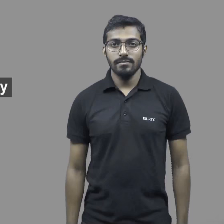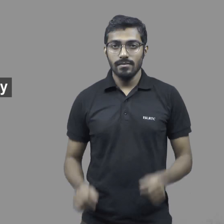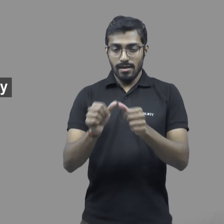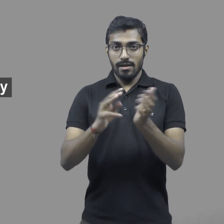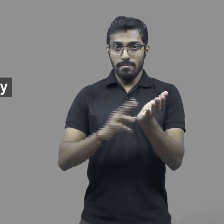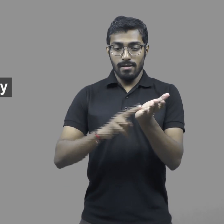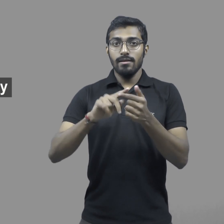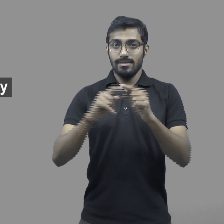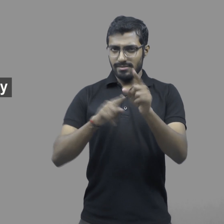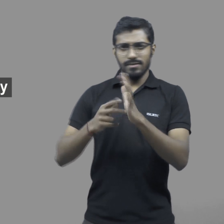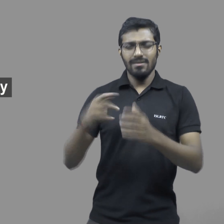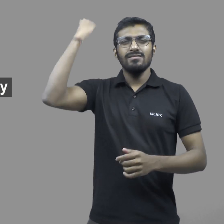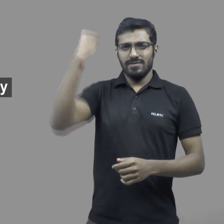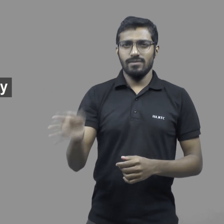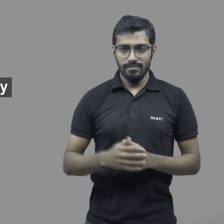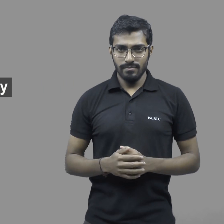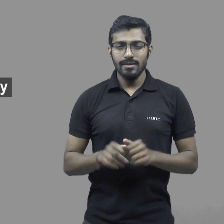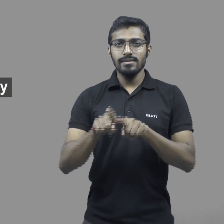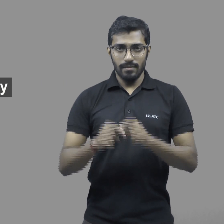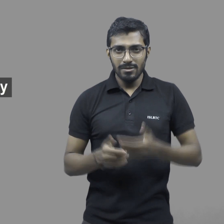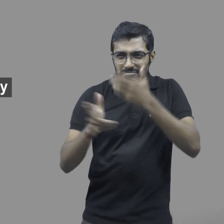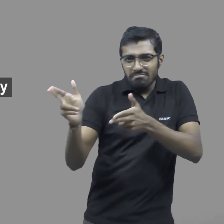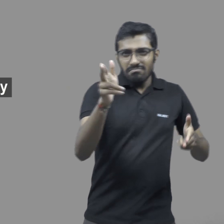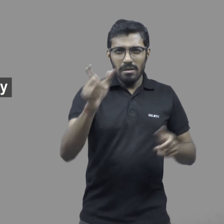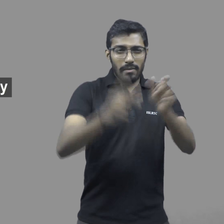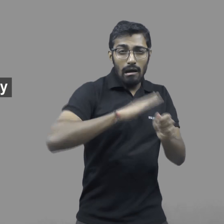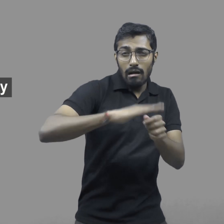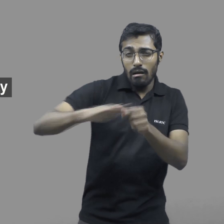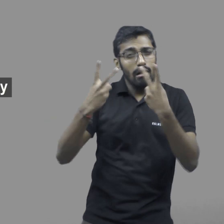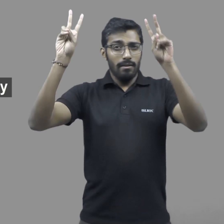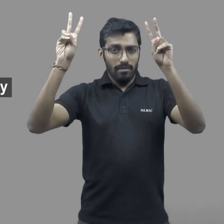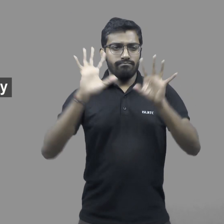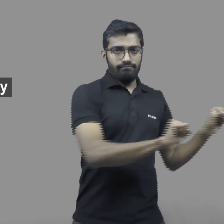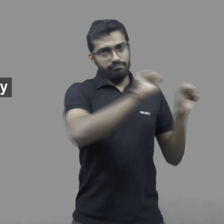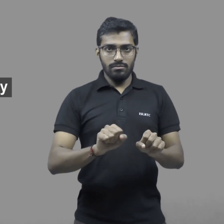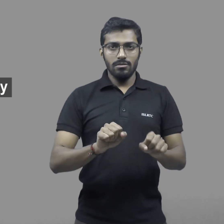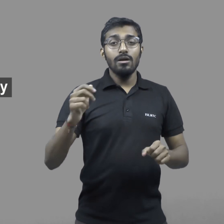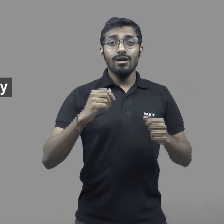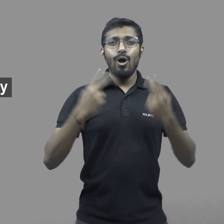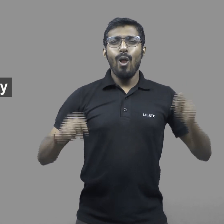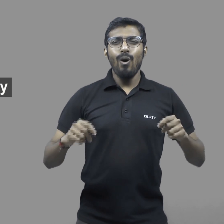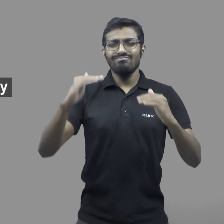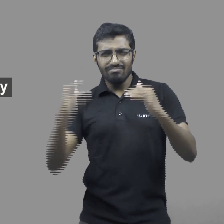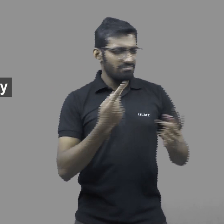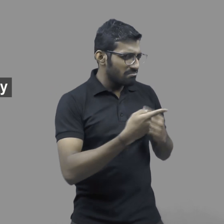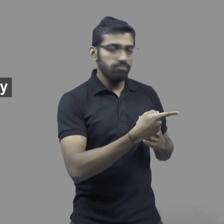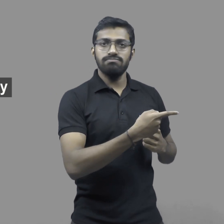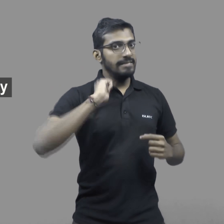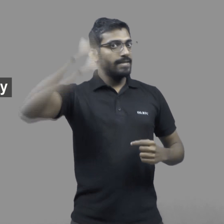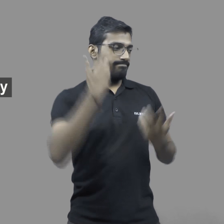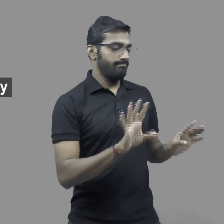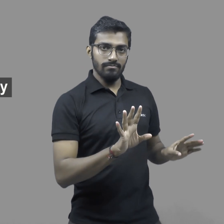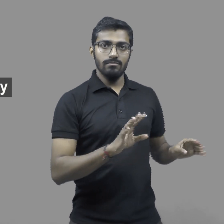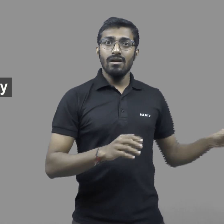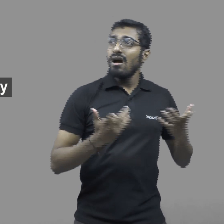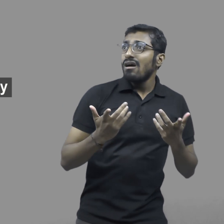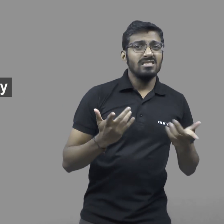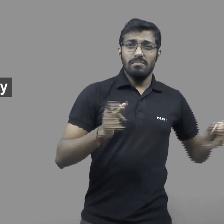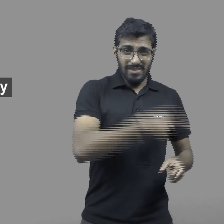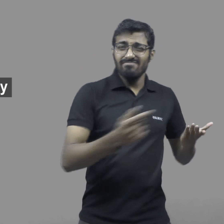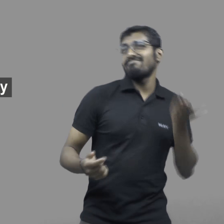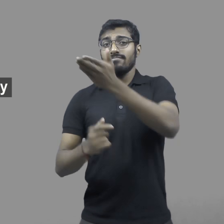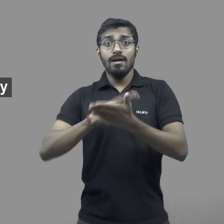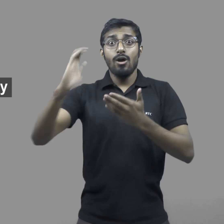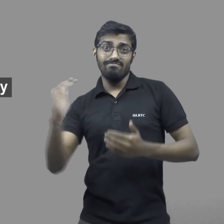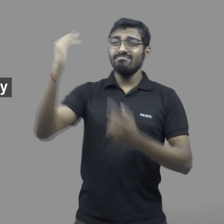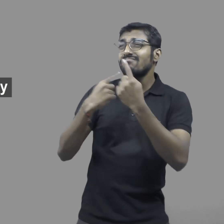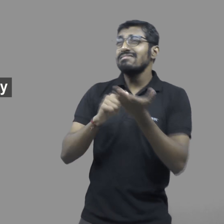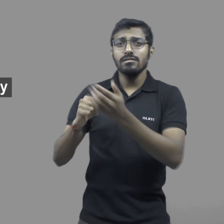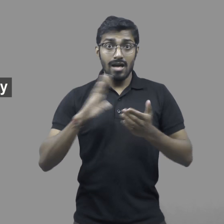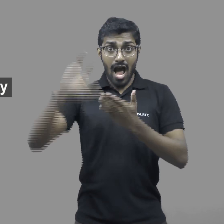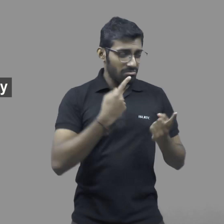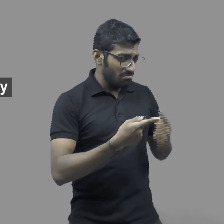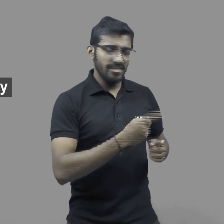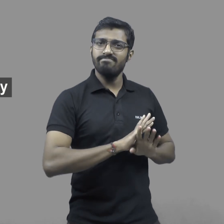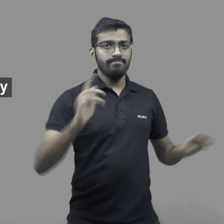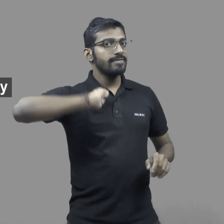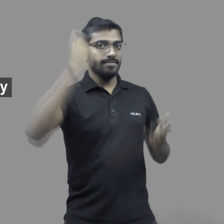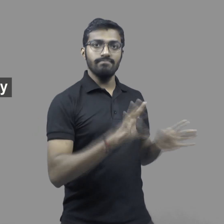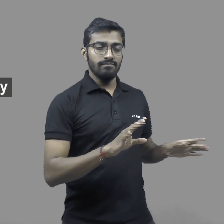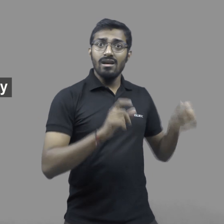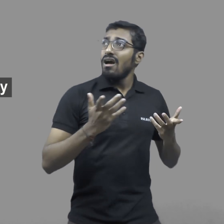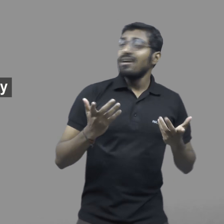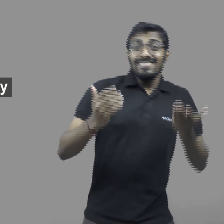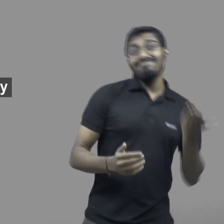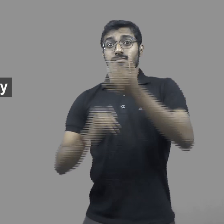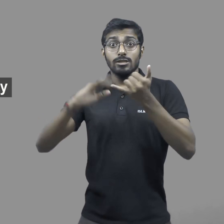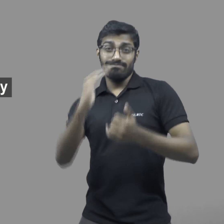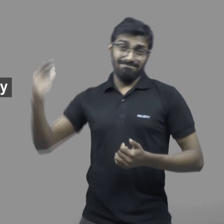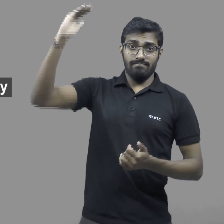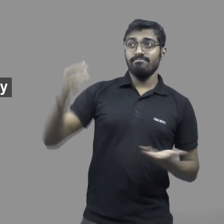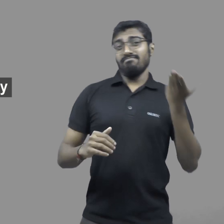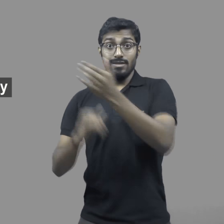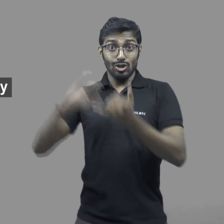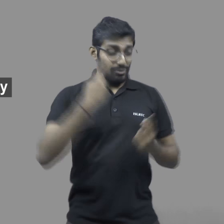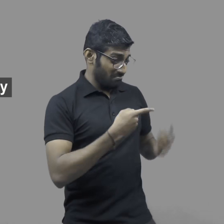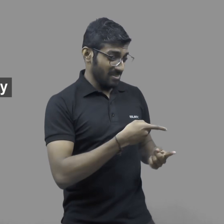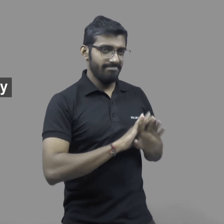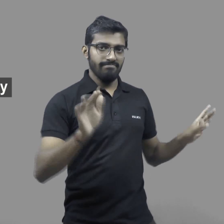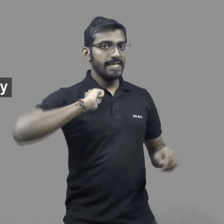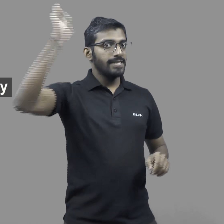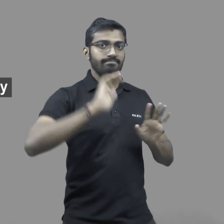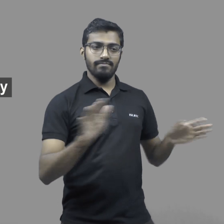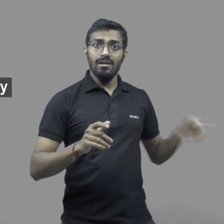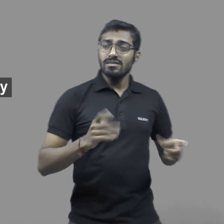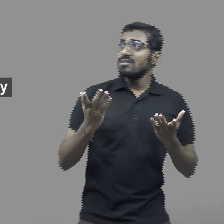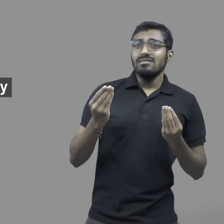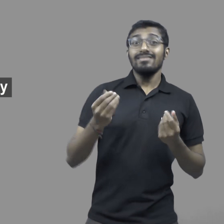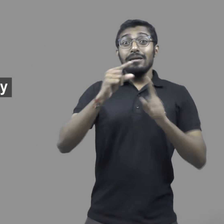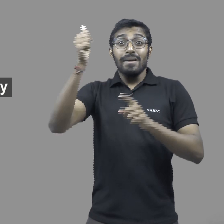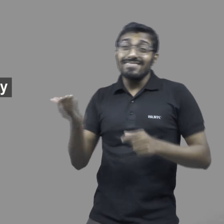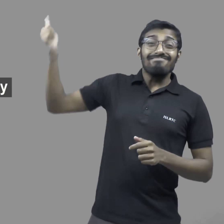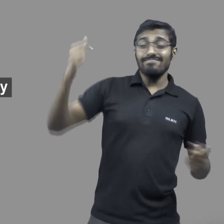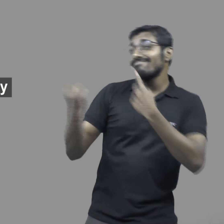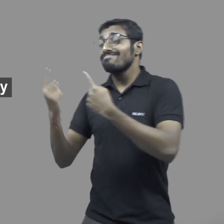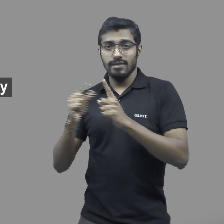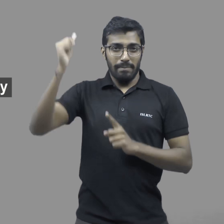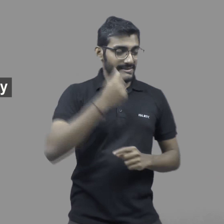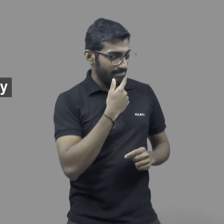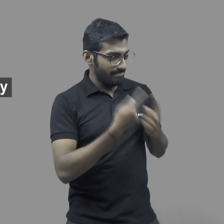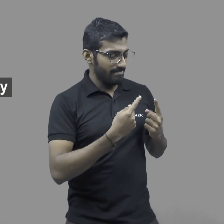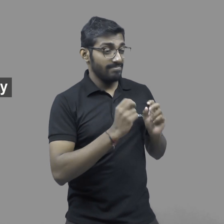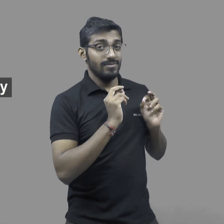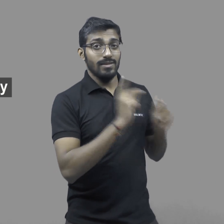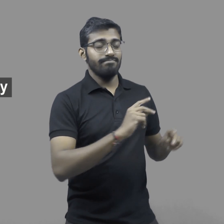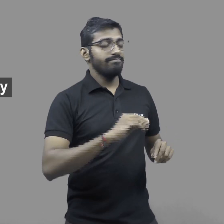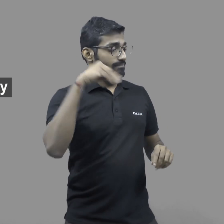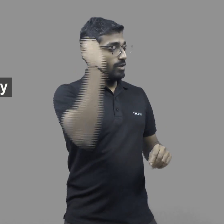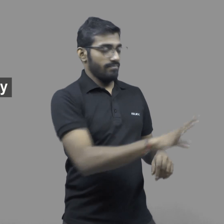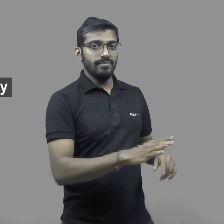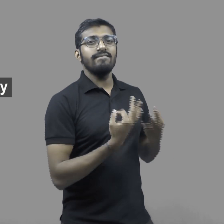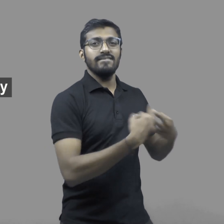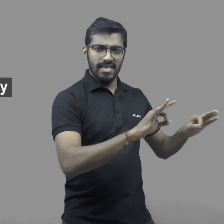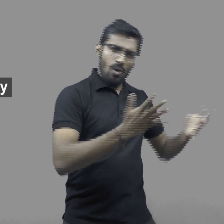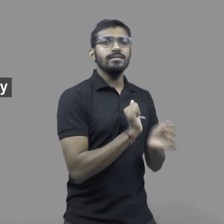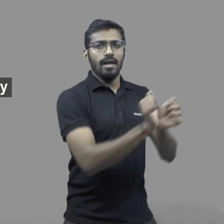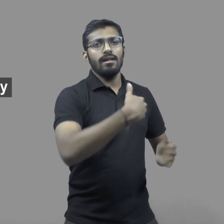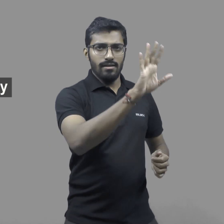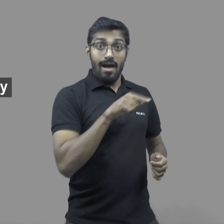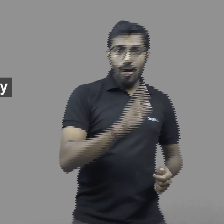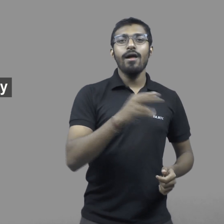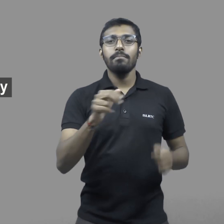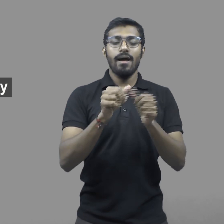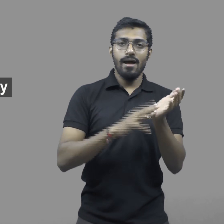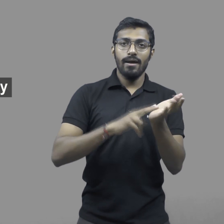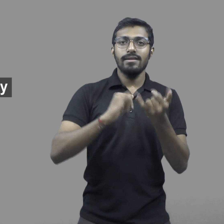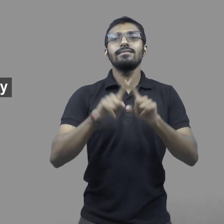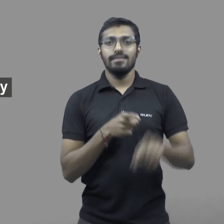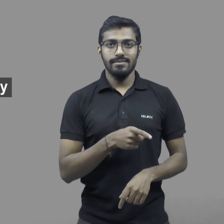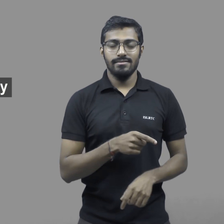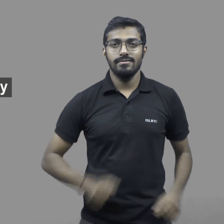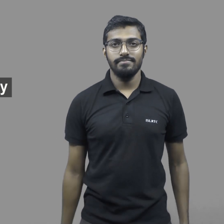Amnesty